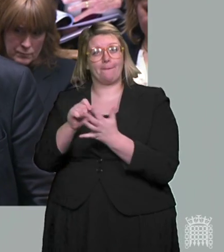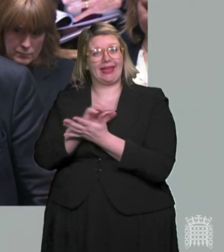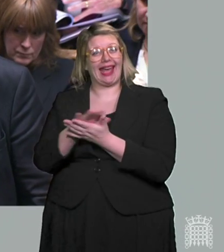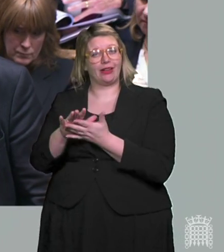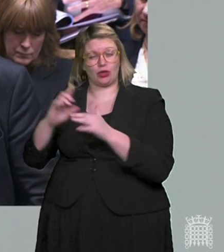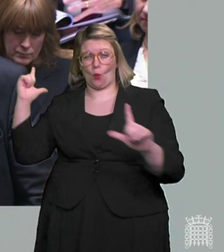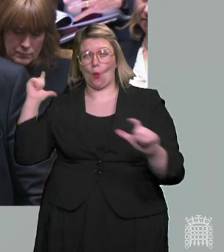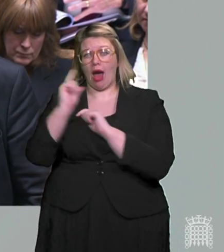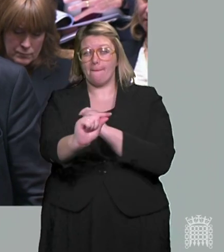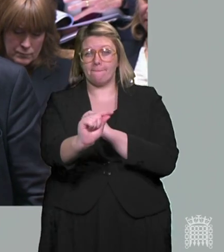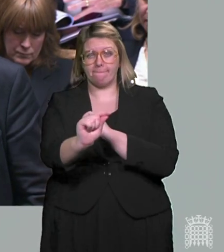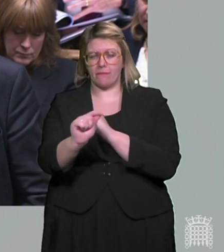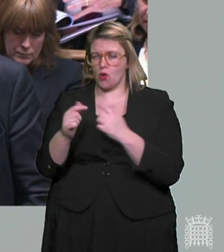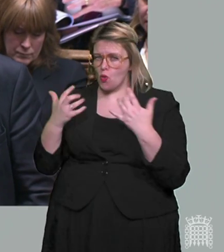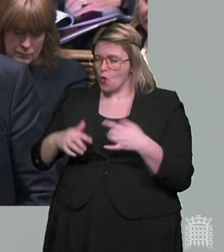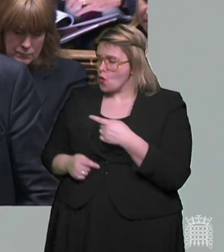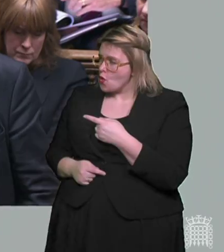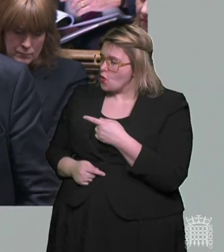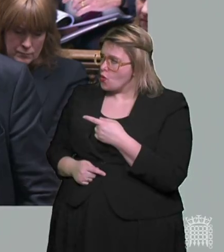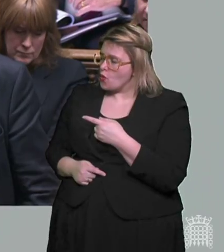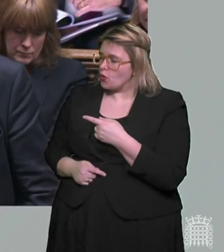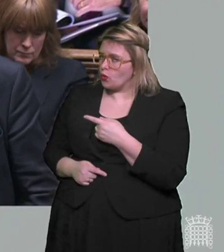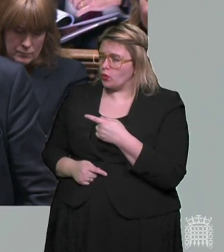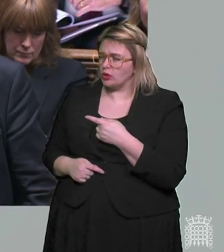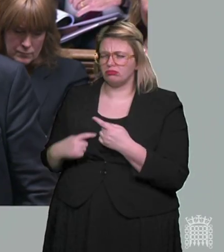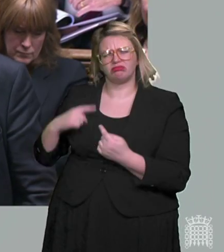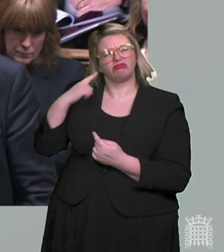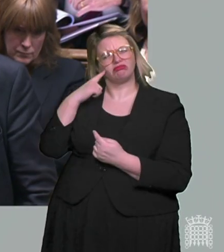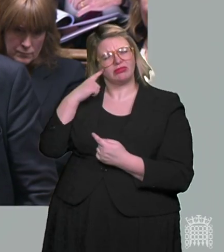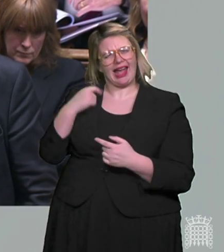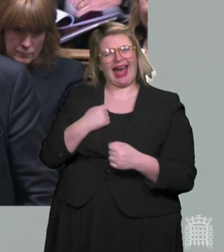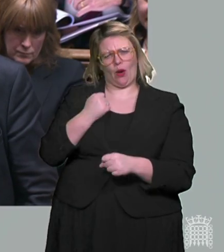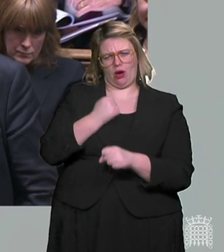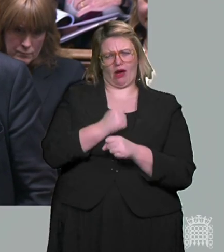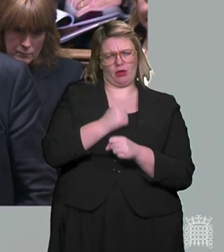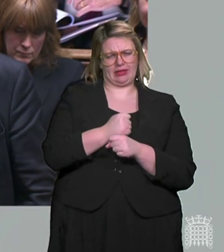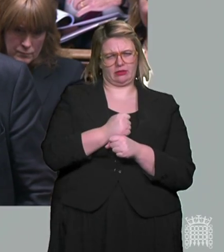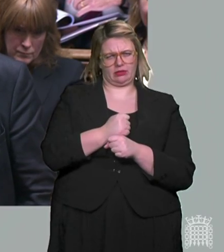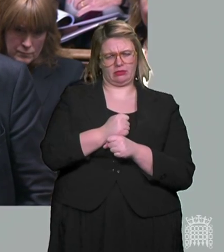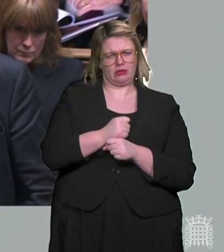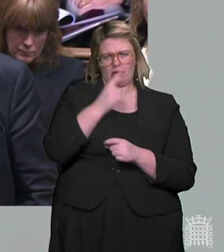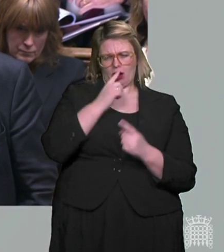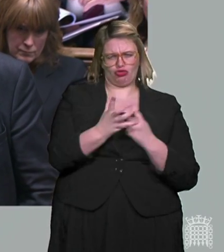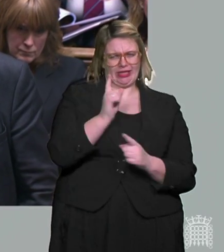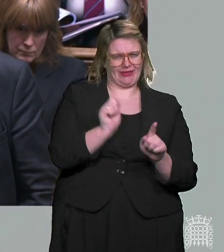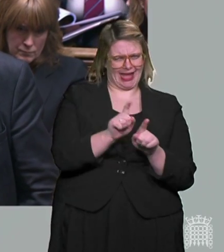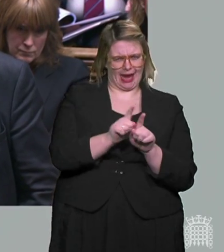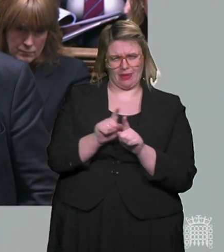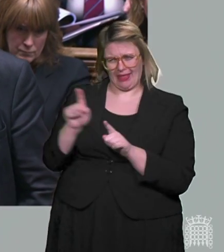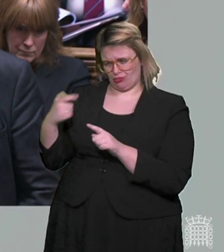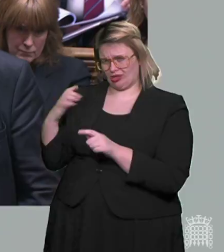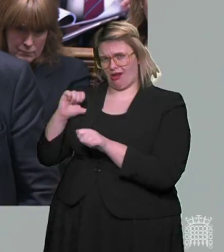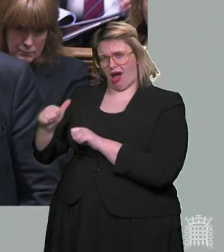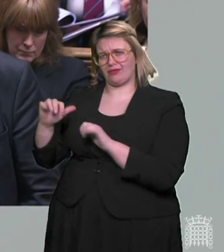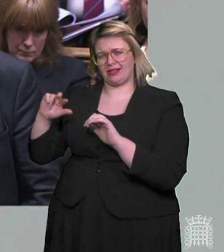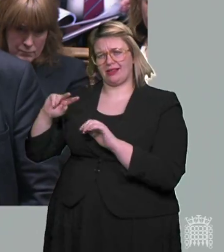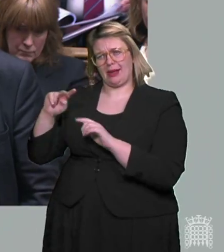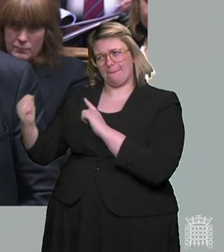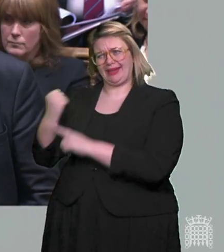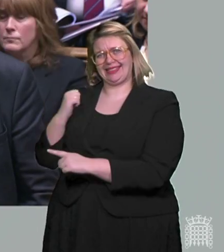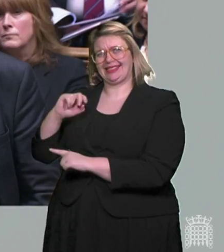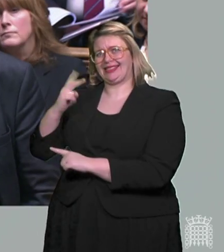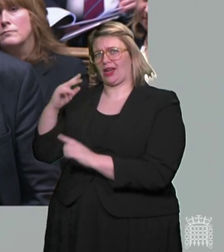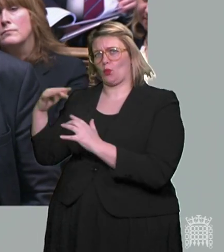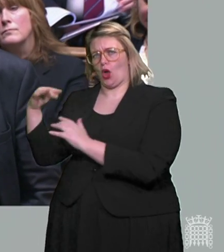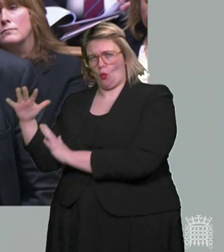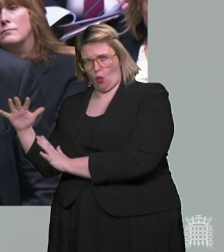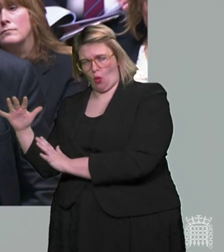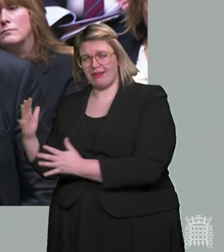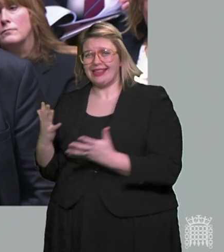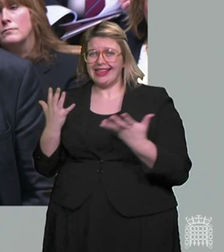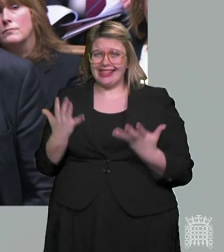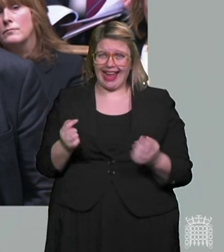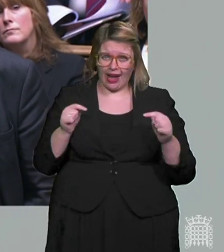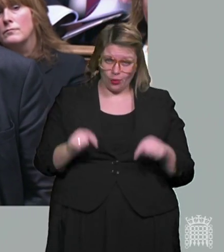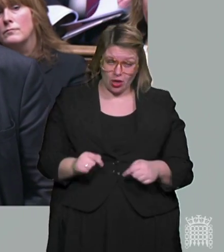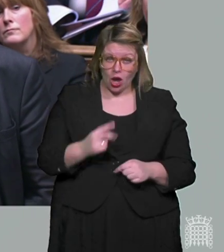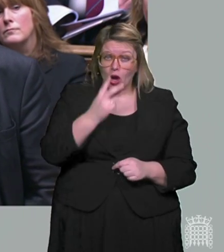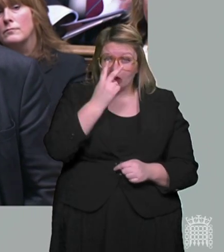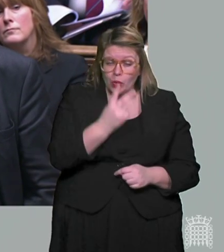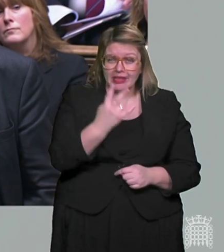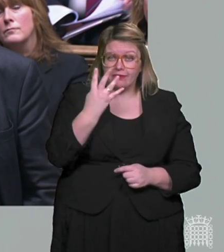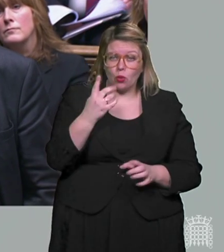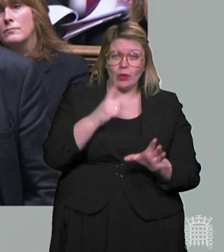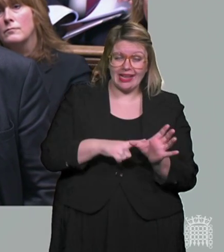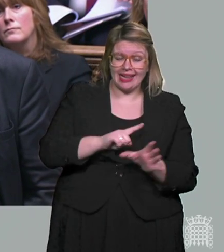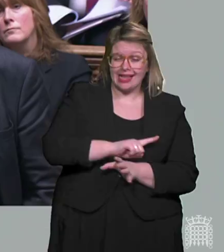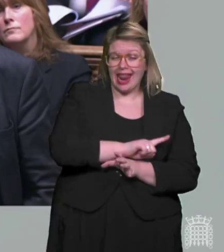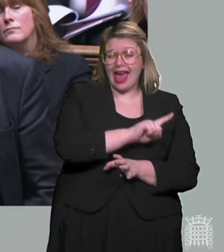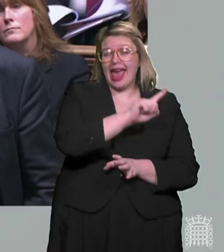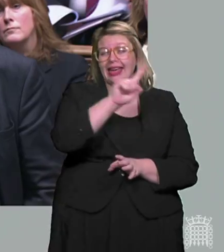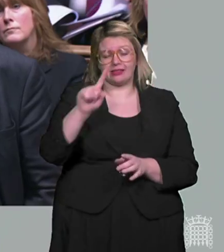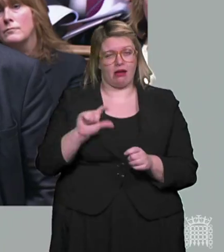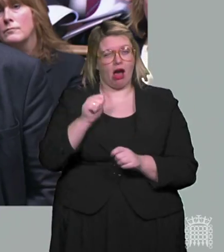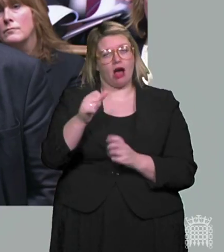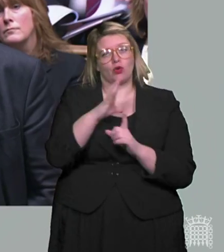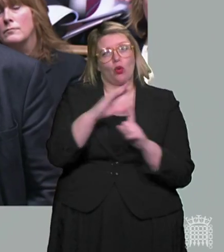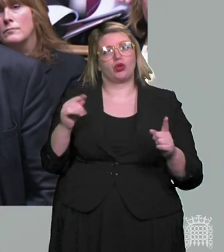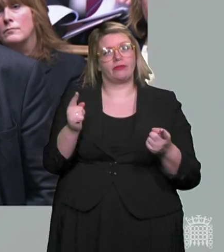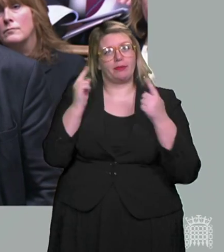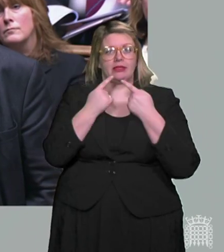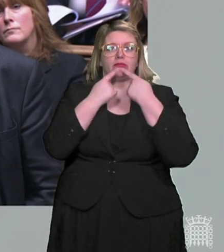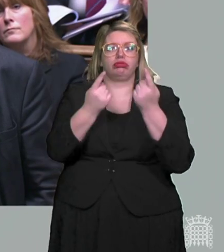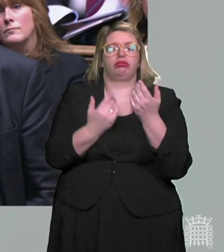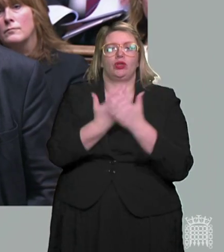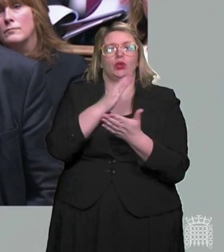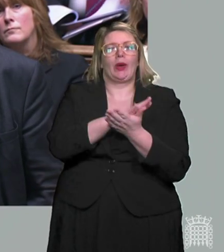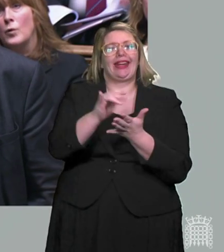Is it not a measure of the Government’s incompetence and lack of commitment to the regions and to infrastructure that 24 years after a Conservative Transport Secretary announced that High